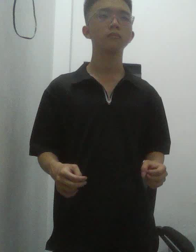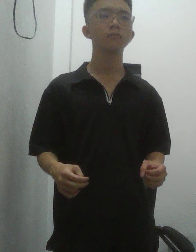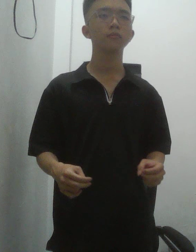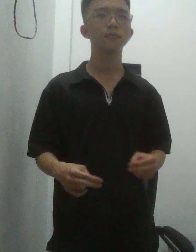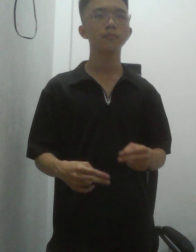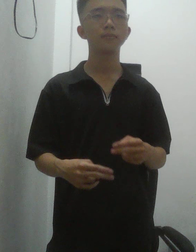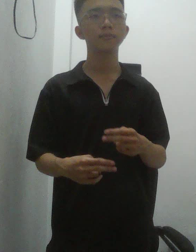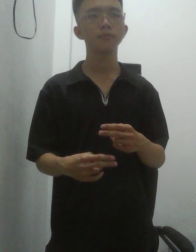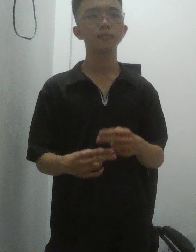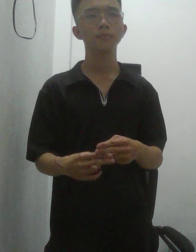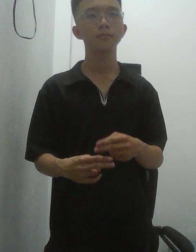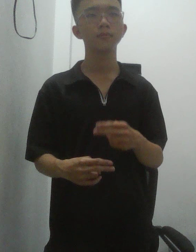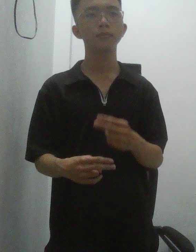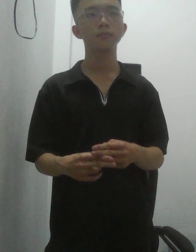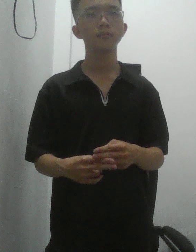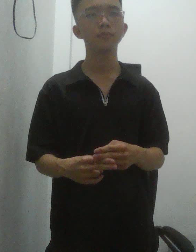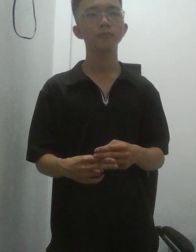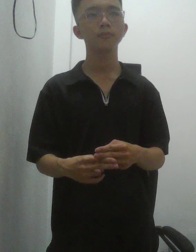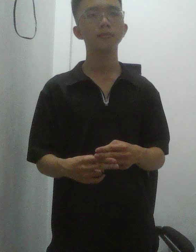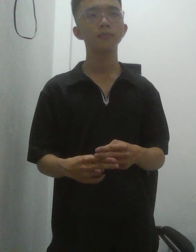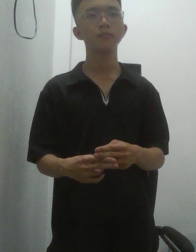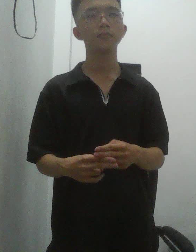ten